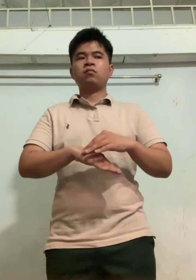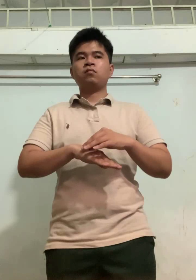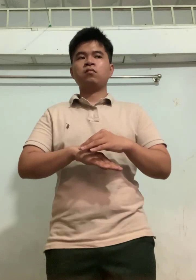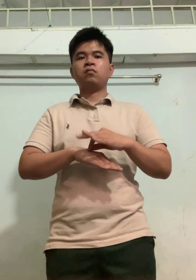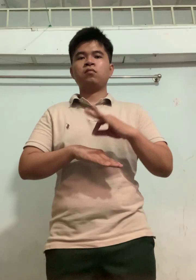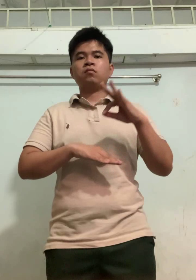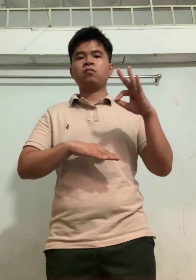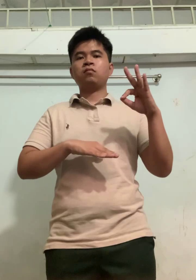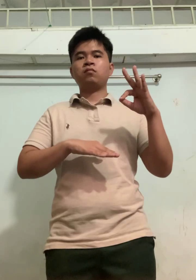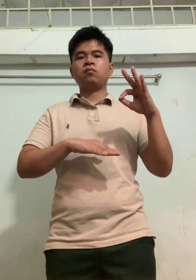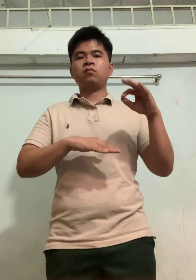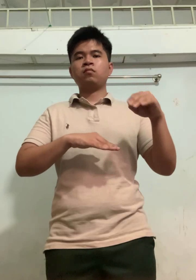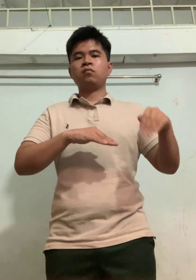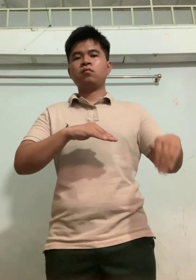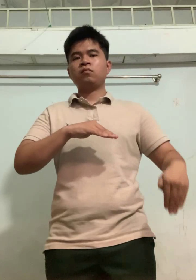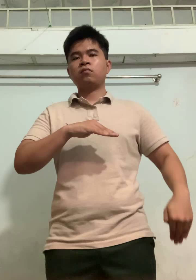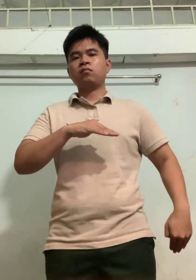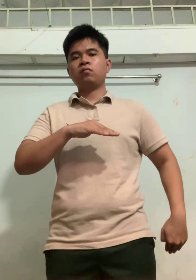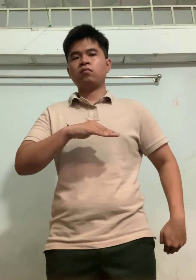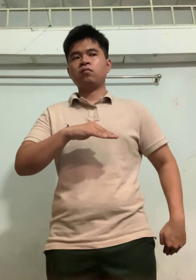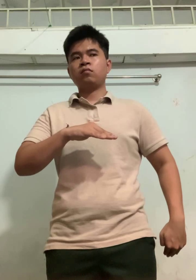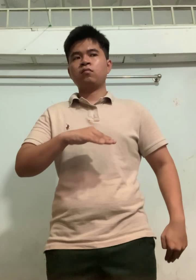tuan sau